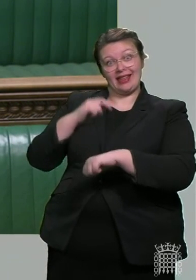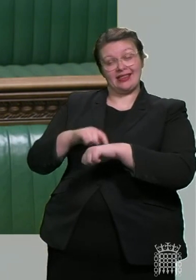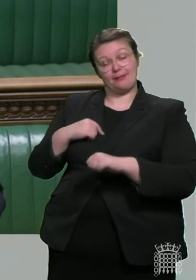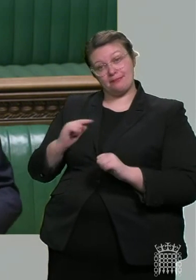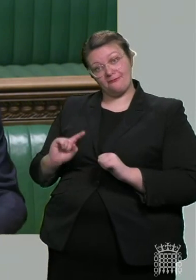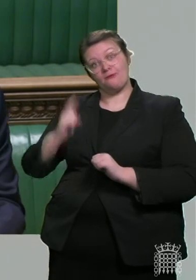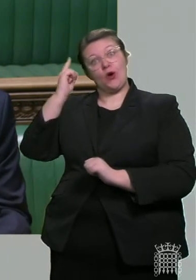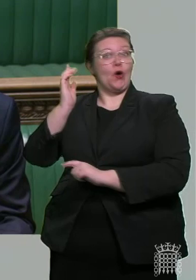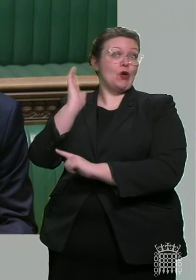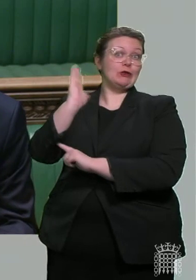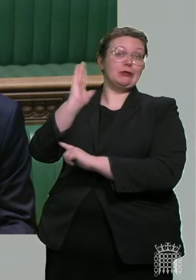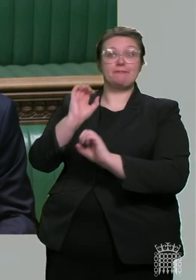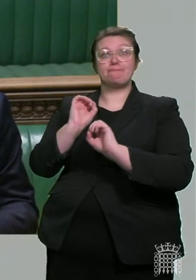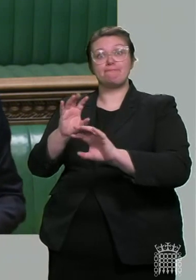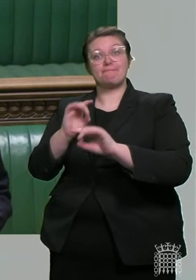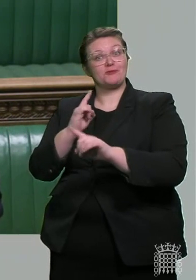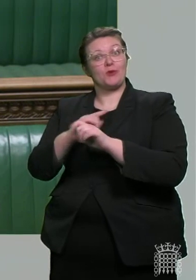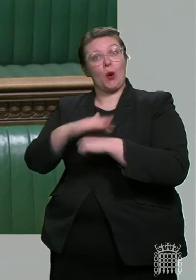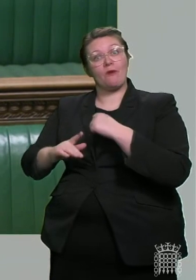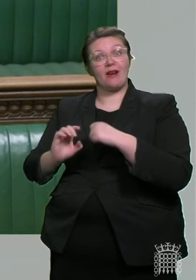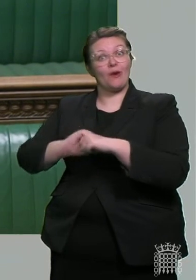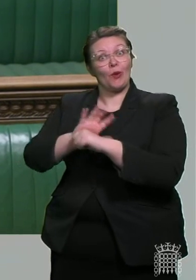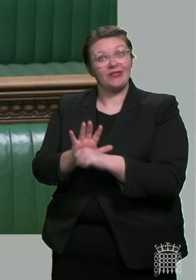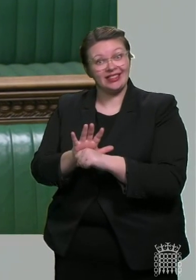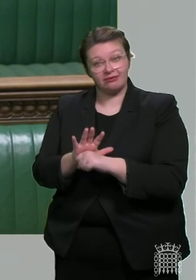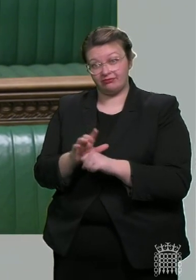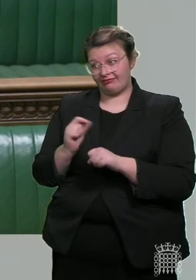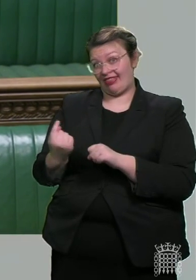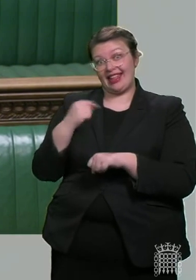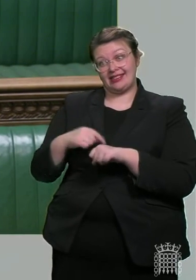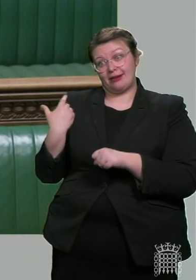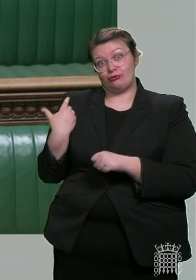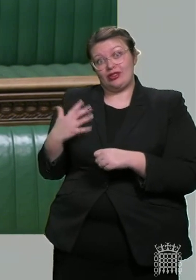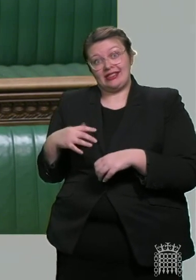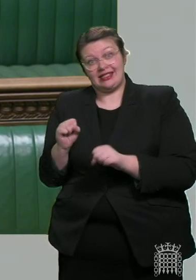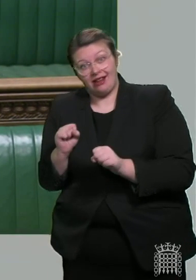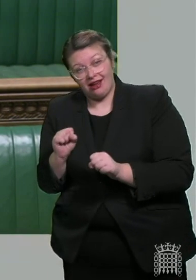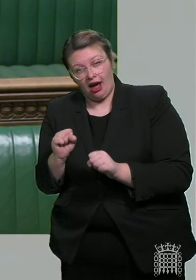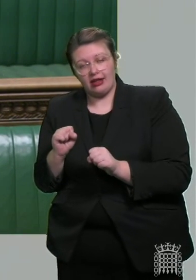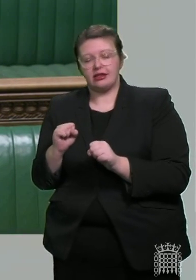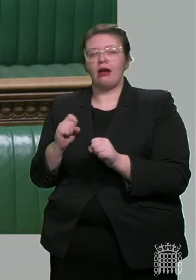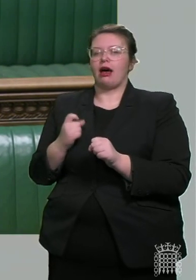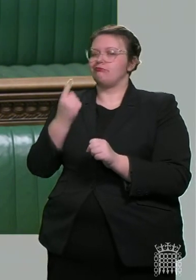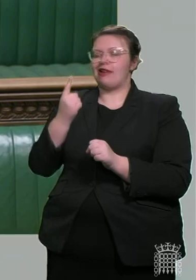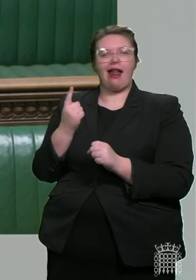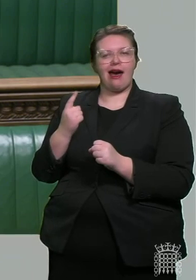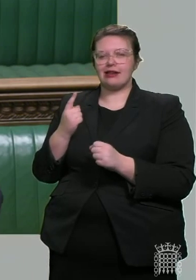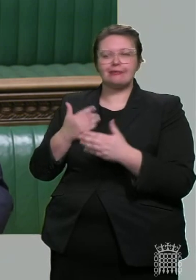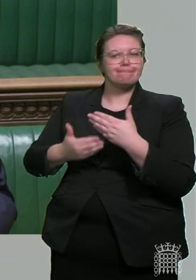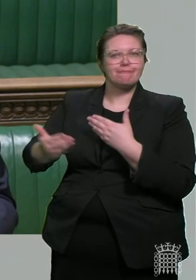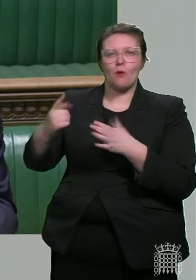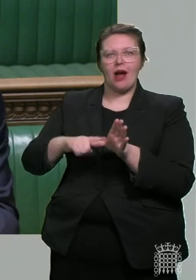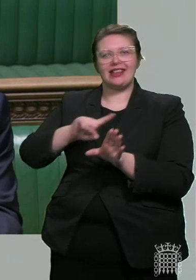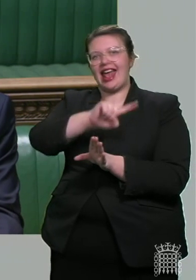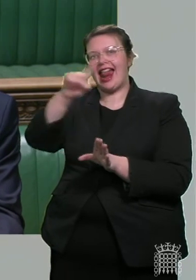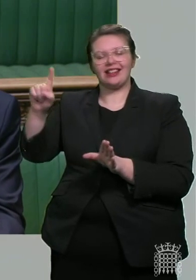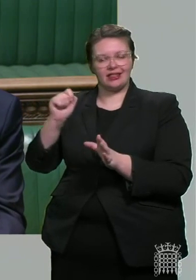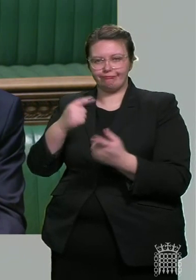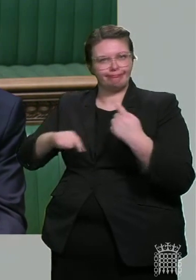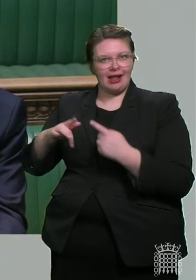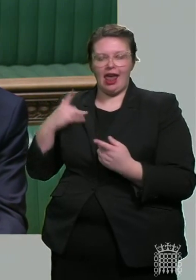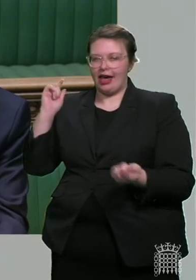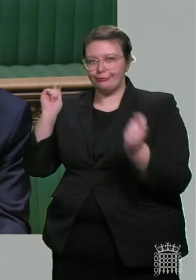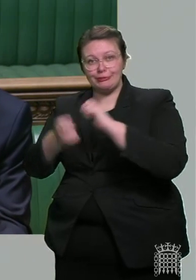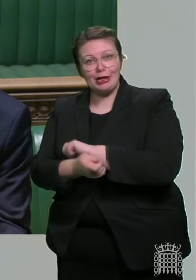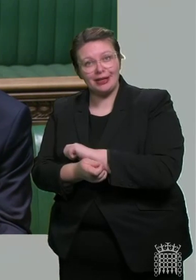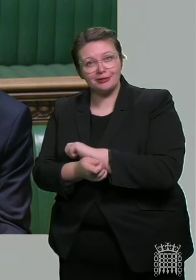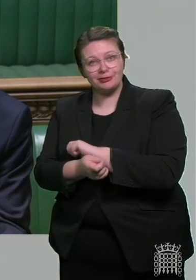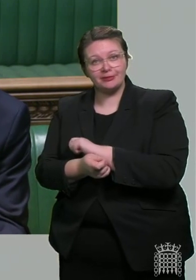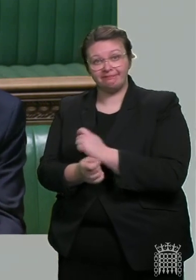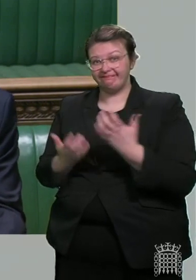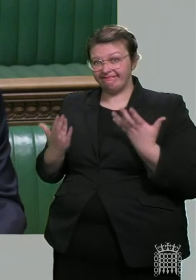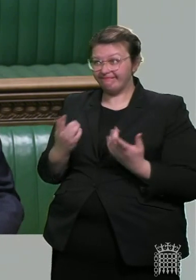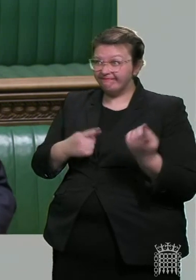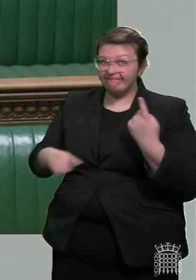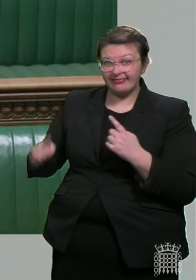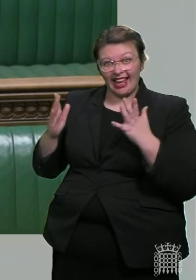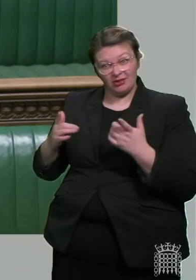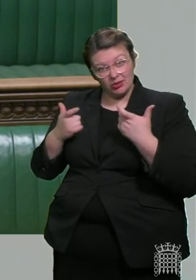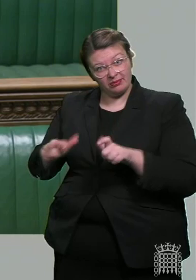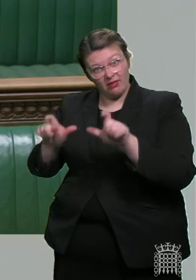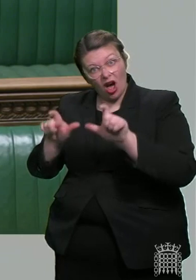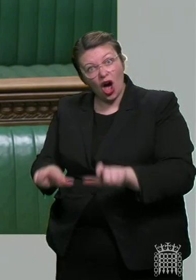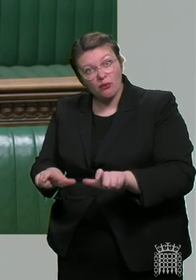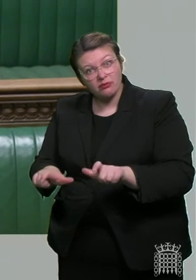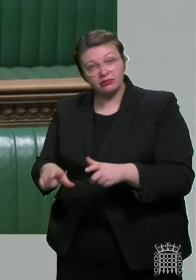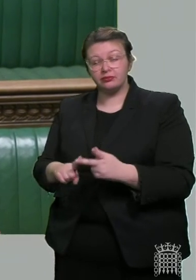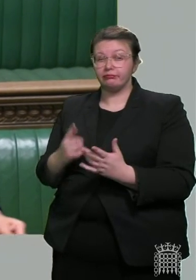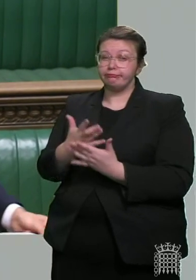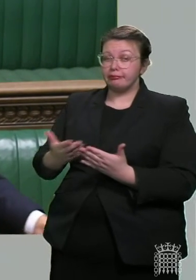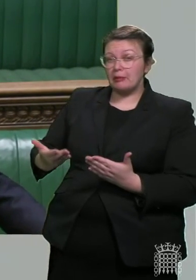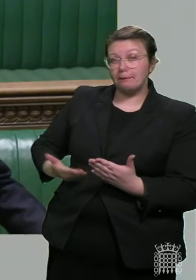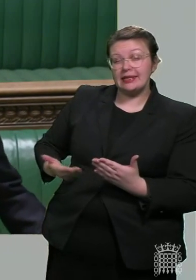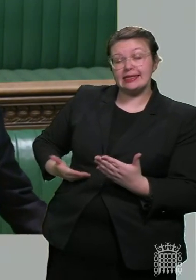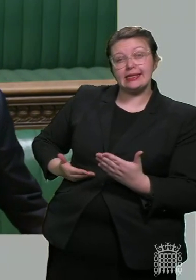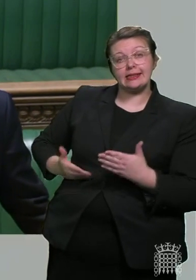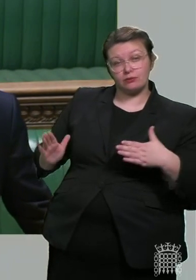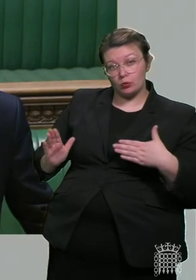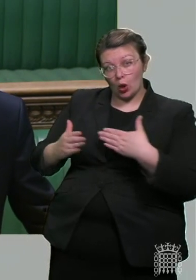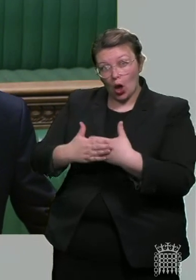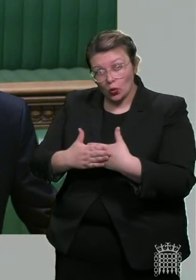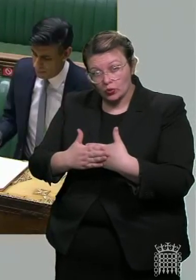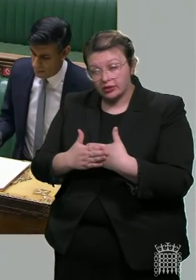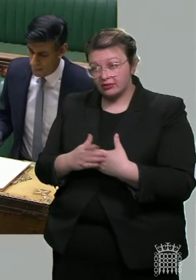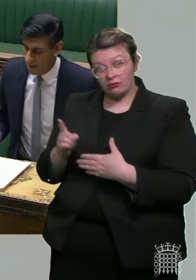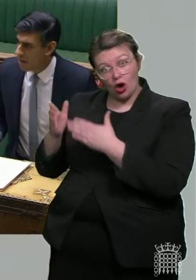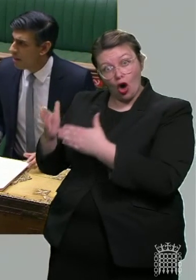What was originally thought to be a temporary disruption to our way of life has fundamentally altered it: people are still being told to stay in their homes, businesses have been ordered to close, thousands of people are in hospital.